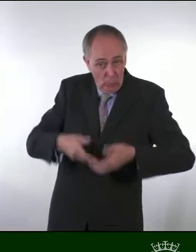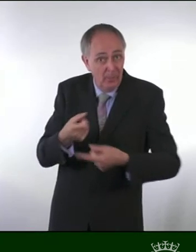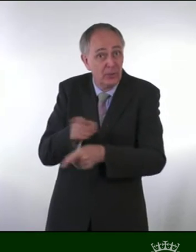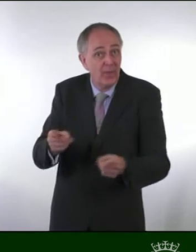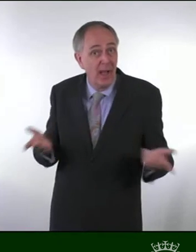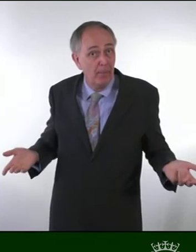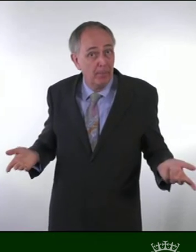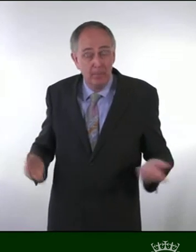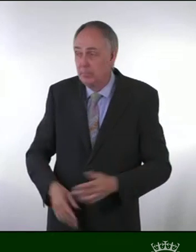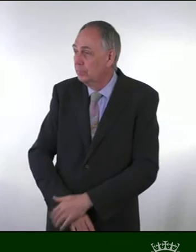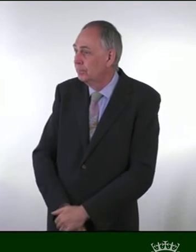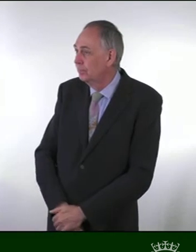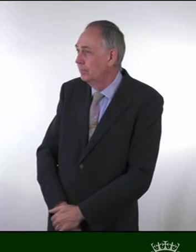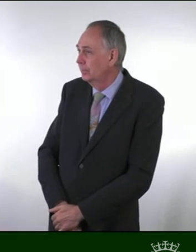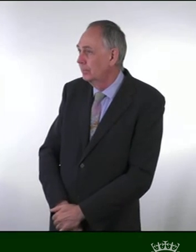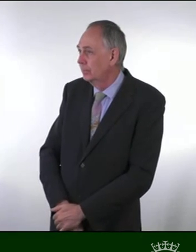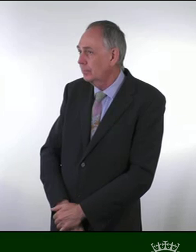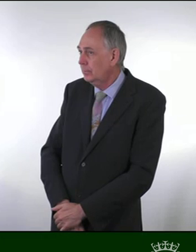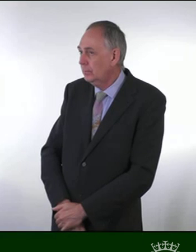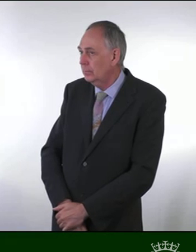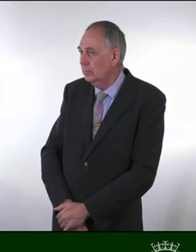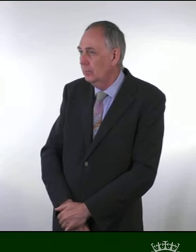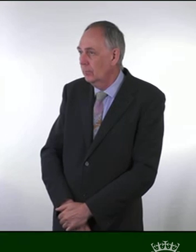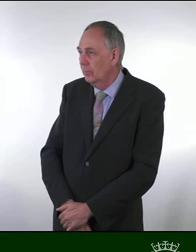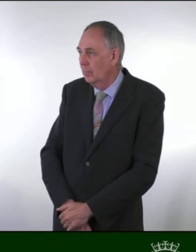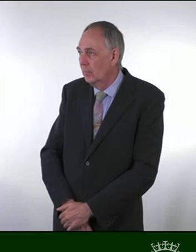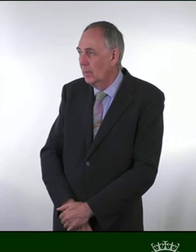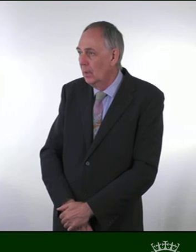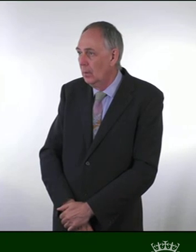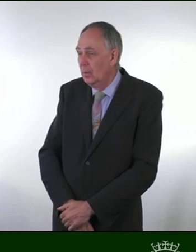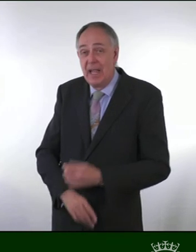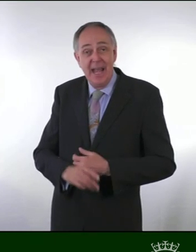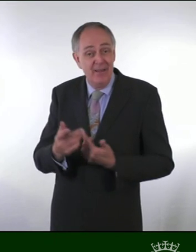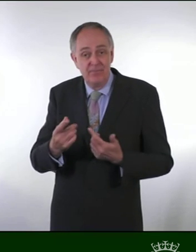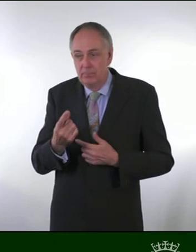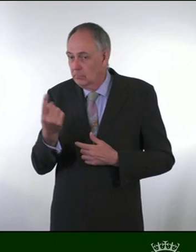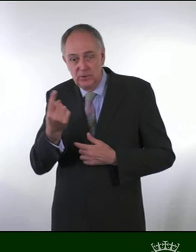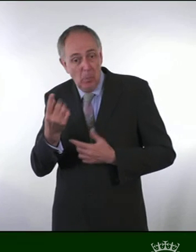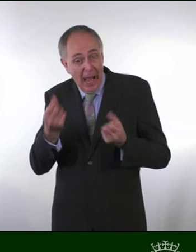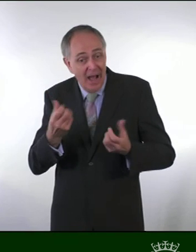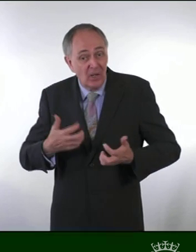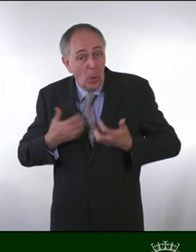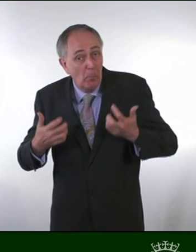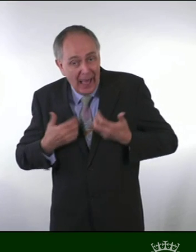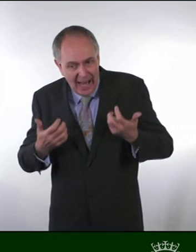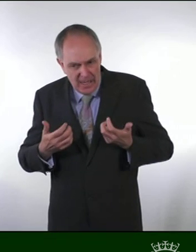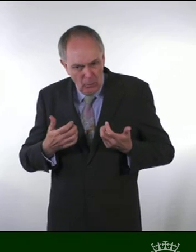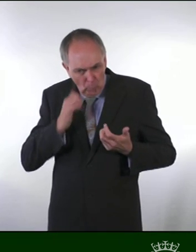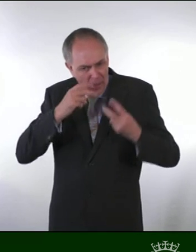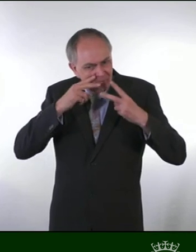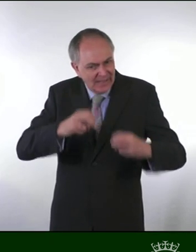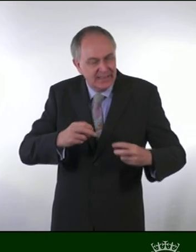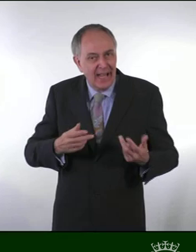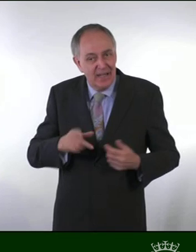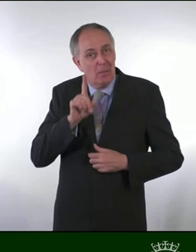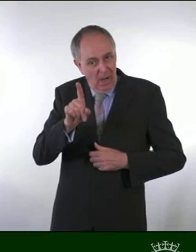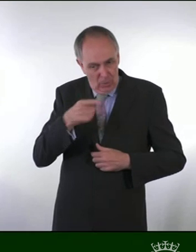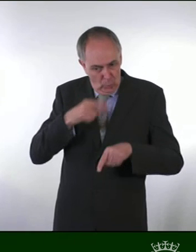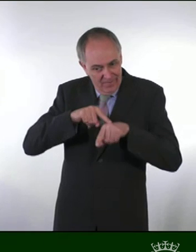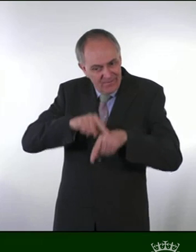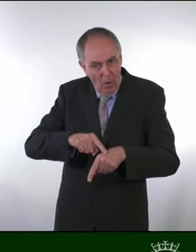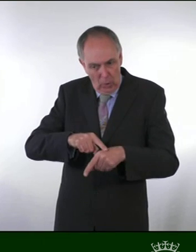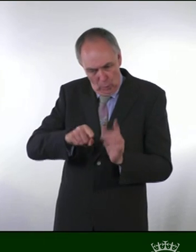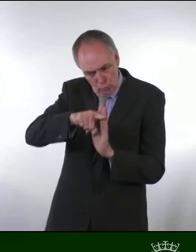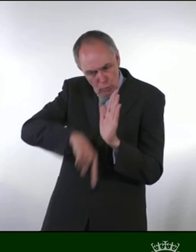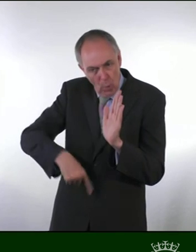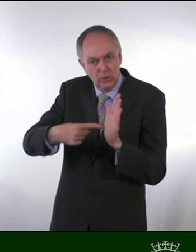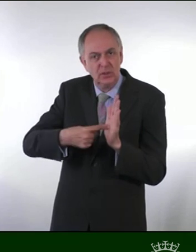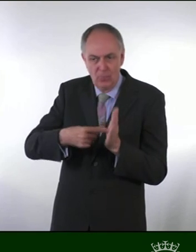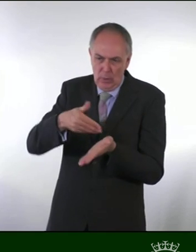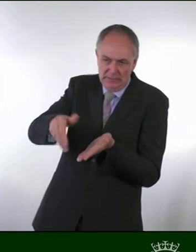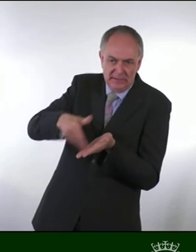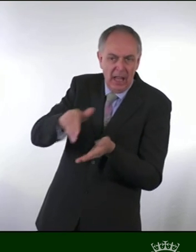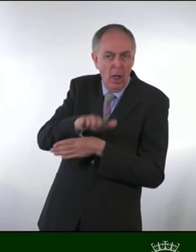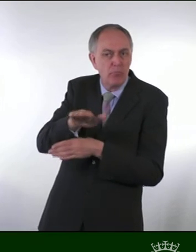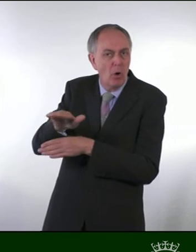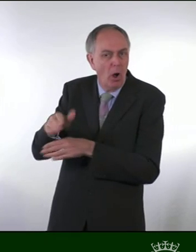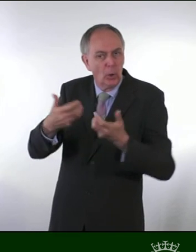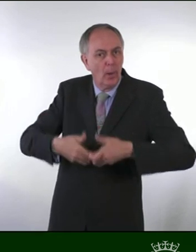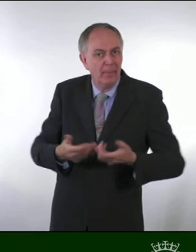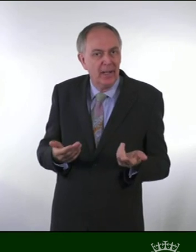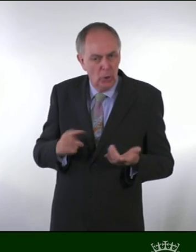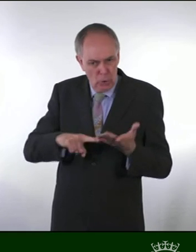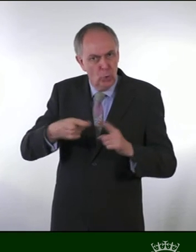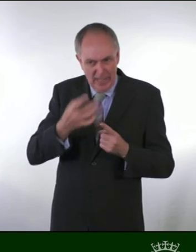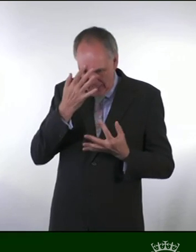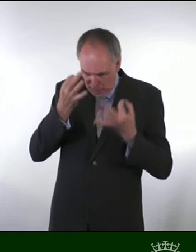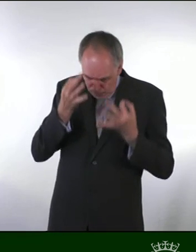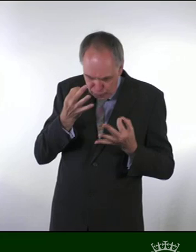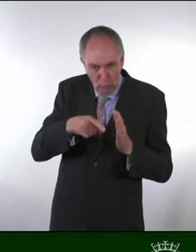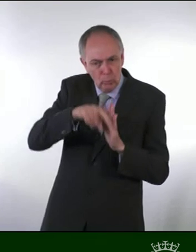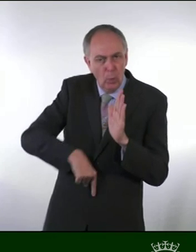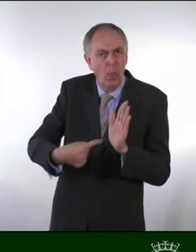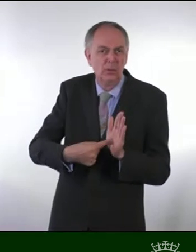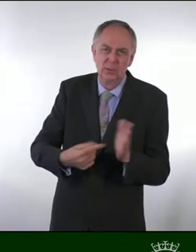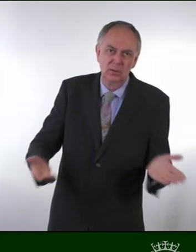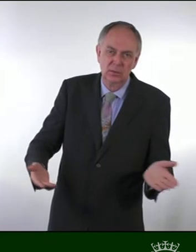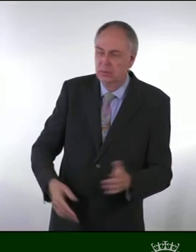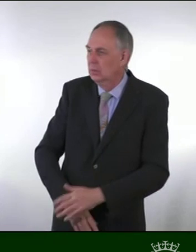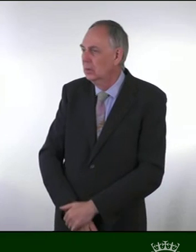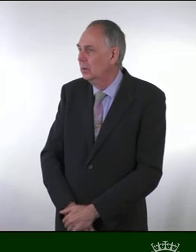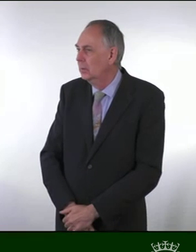I am happy to look into any complaints, but as the right honourable Gentleman knows, all exports are conducted in accordance with the consolidated guidance, and the UK is possibly the most scrupulous country in that respect in the world.